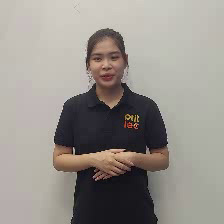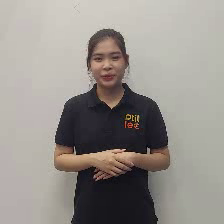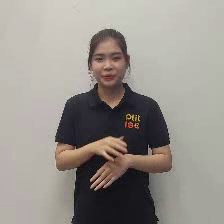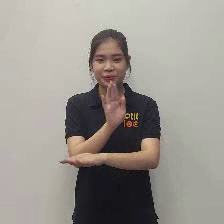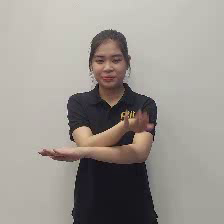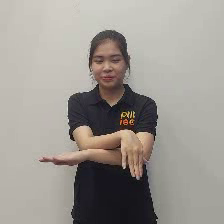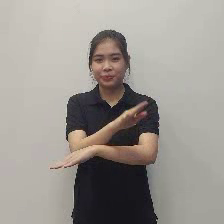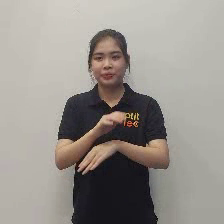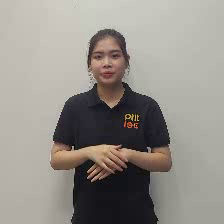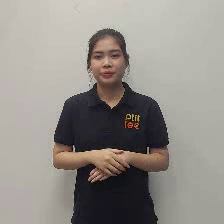Chiều